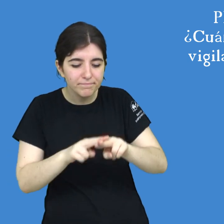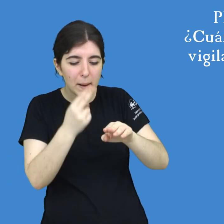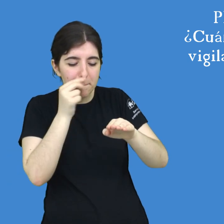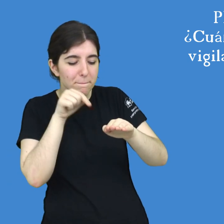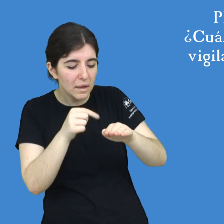pie